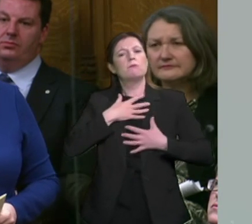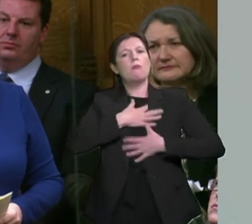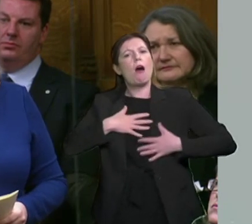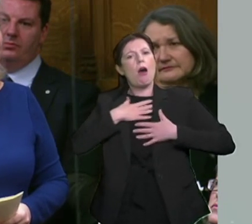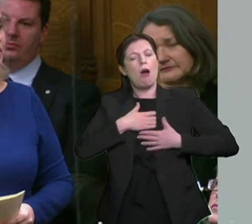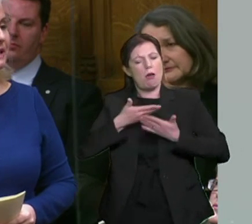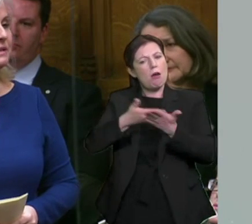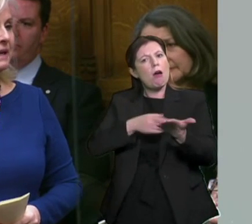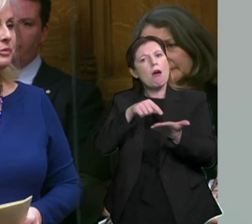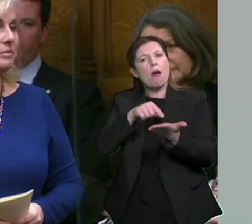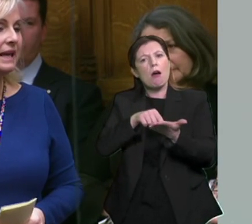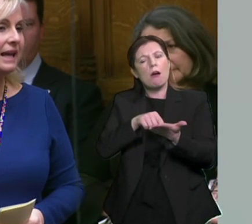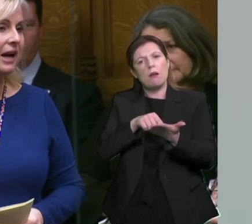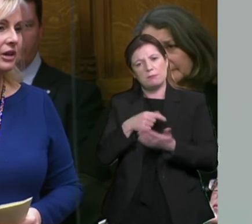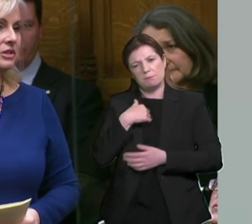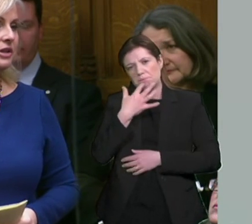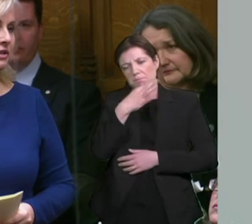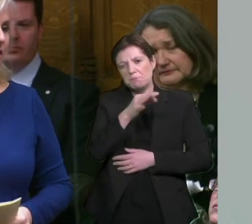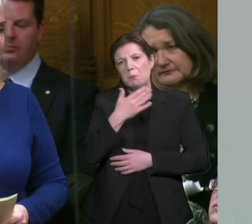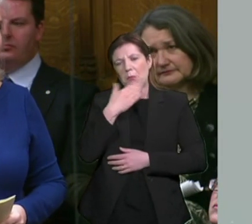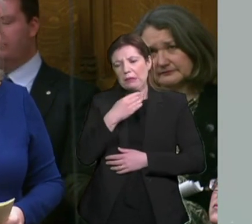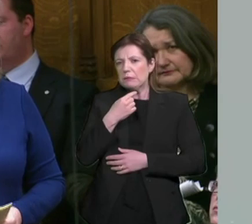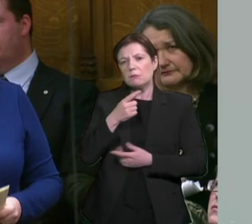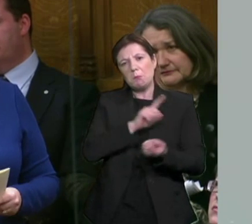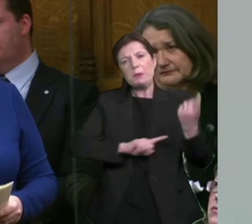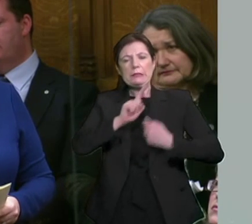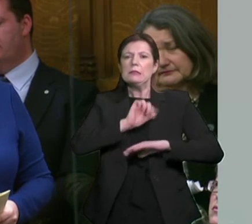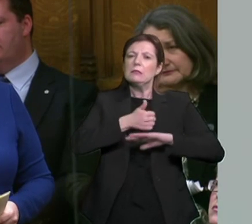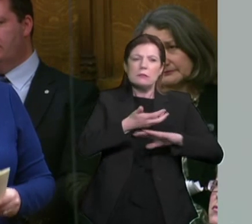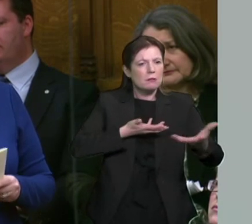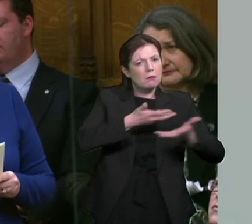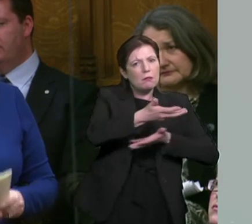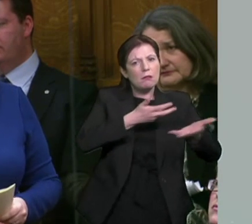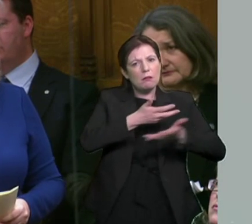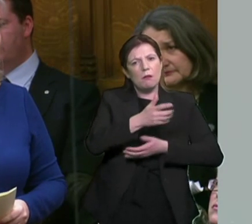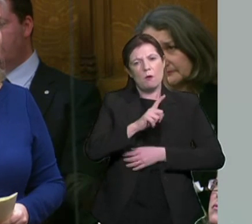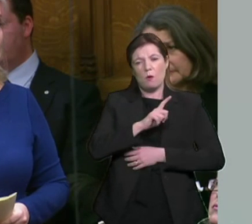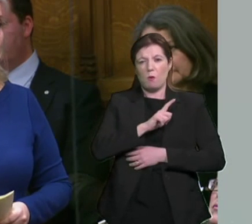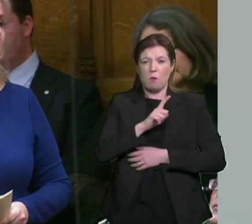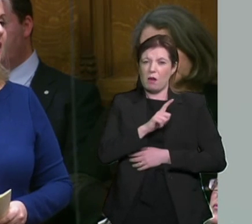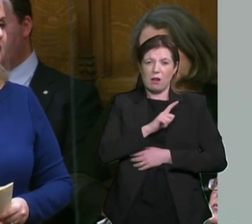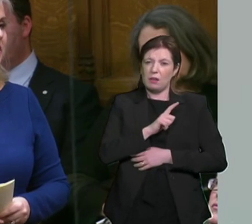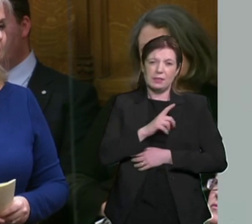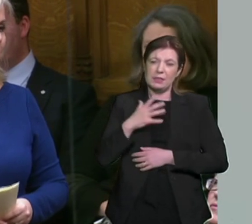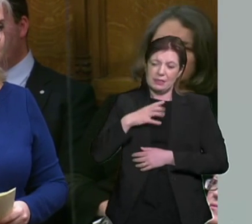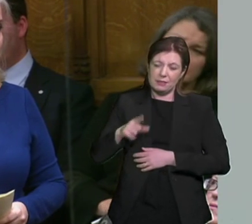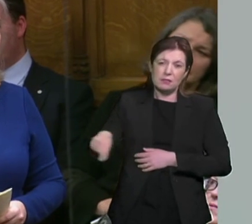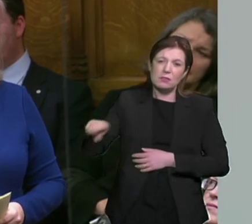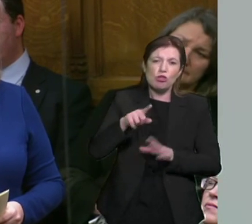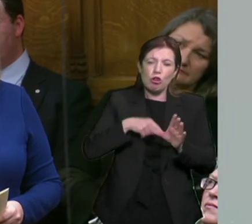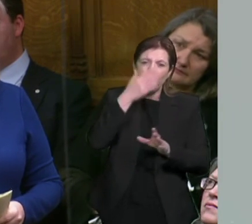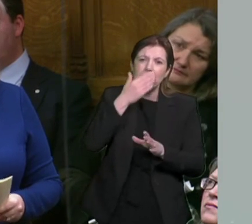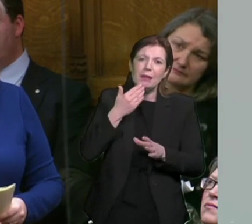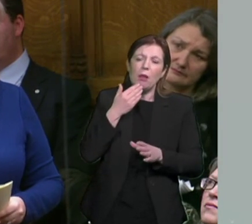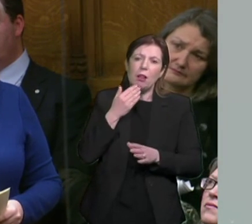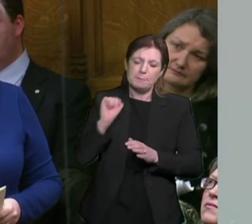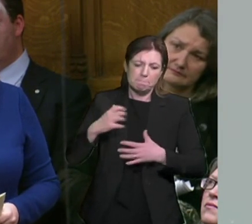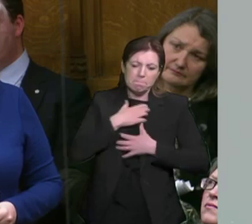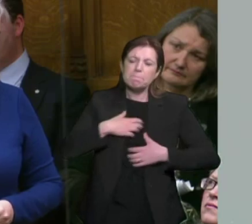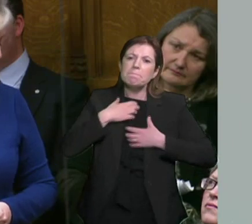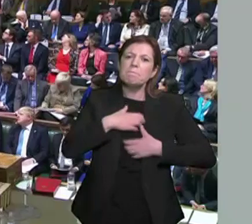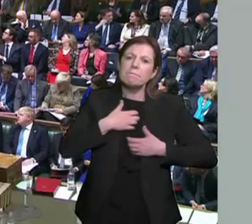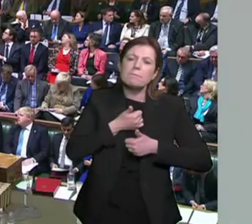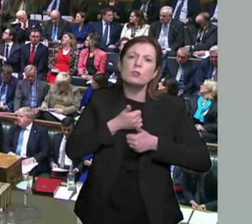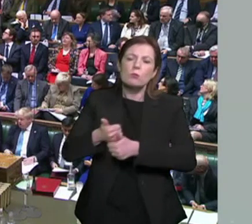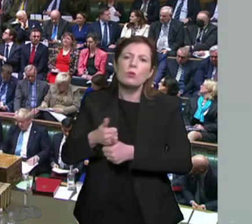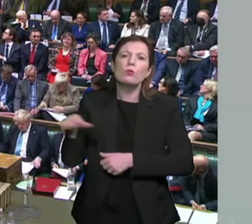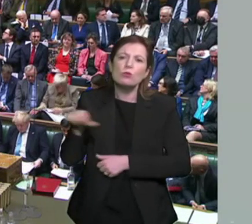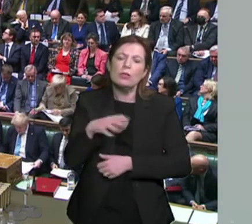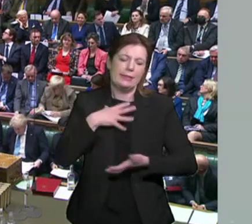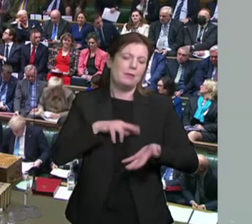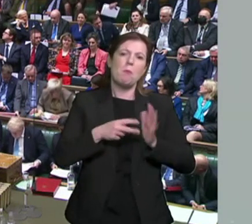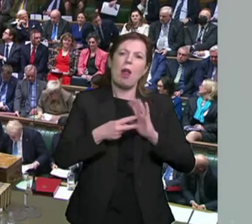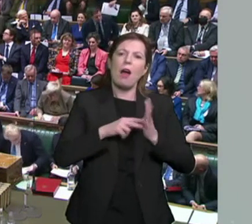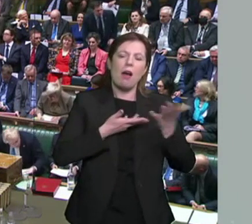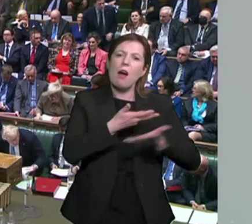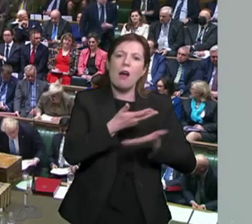Will my right honourable Friend agree to meet me and other concerned colleagues to discuss how we can constructively support those young people who are experiencing gender distress?